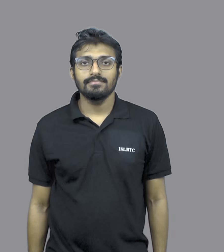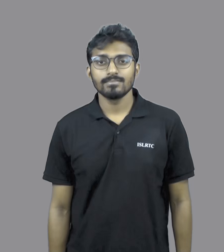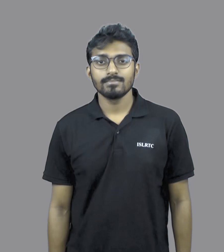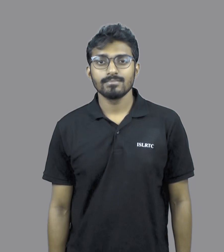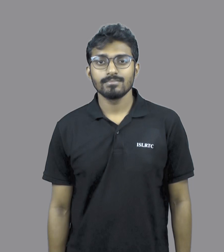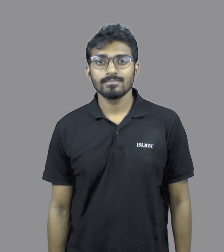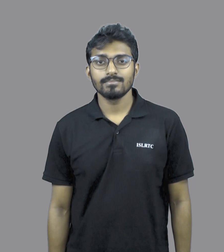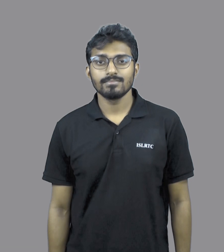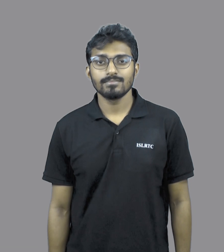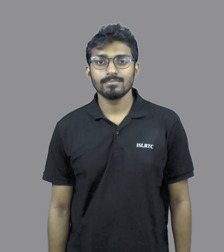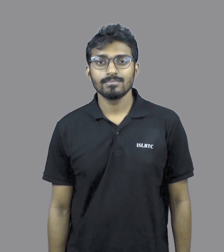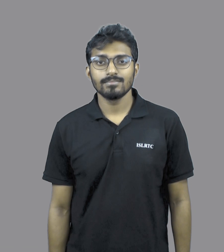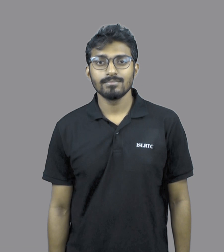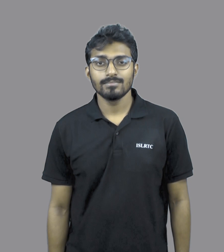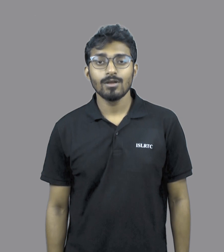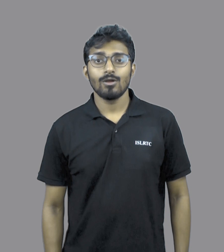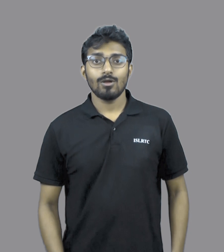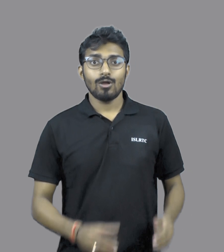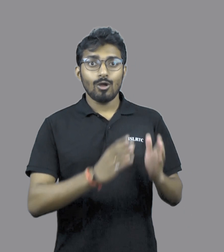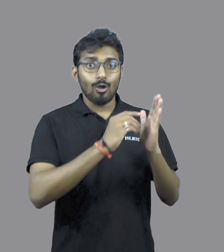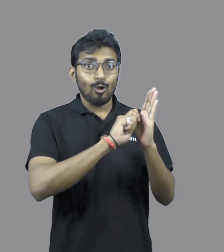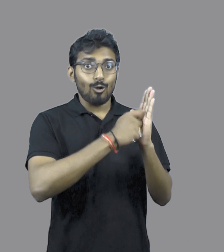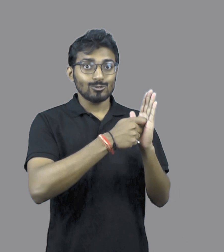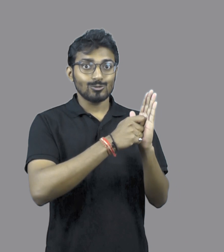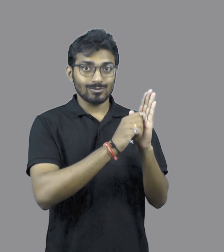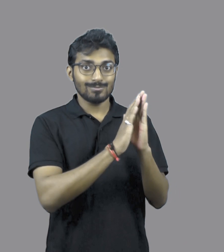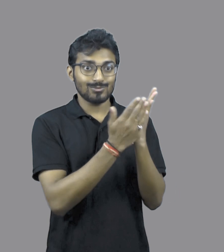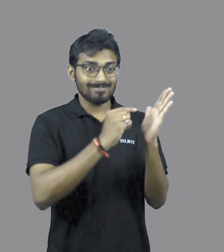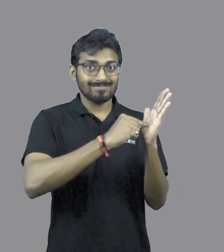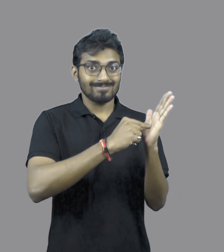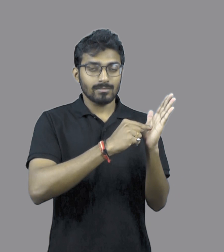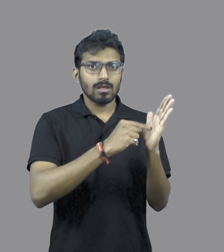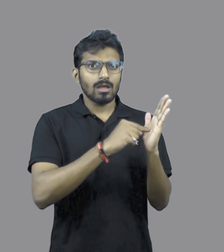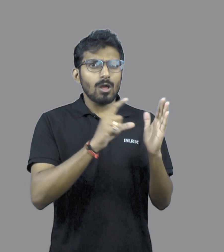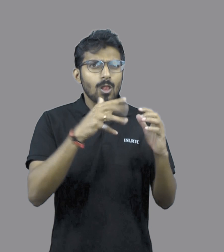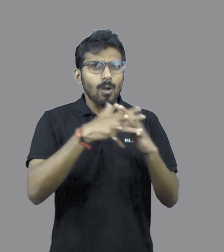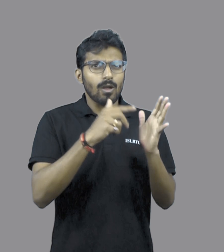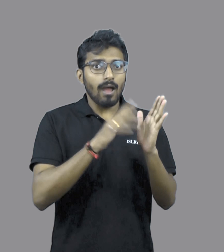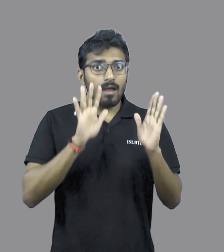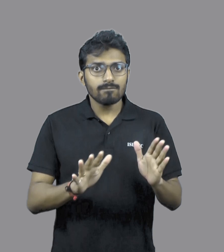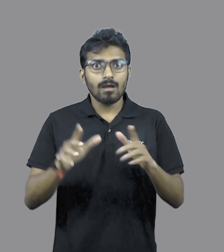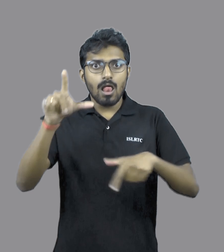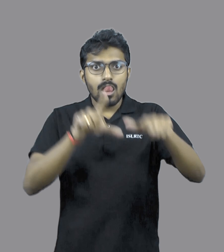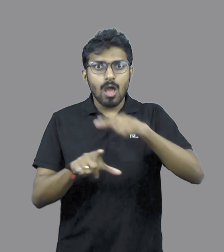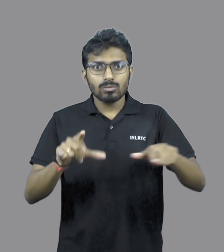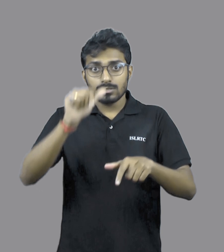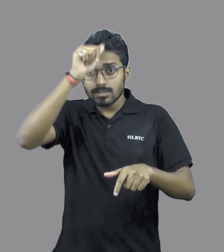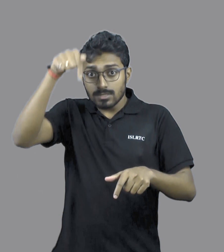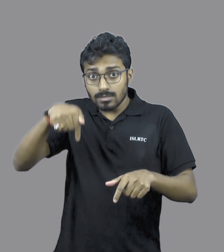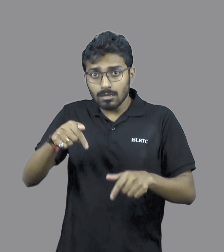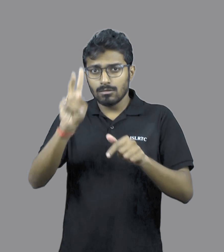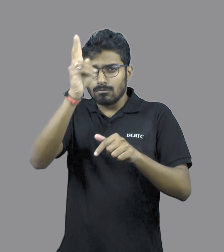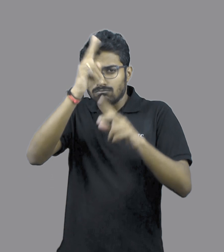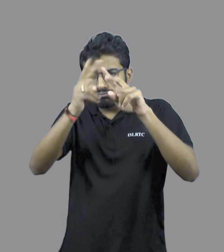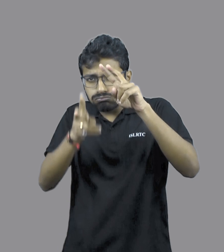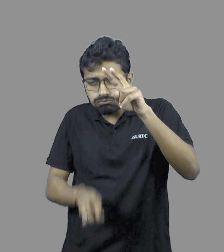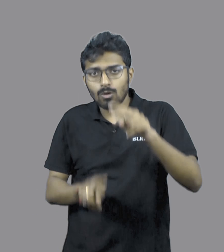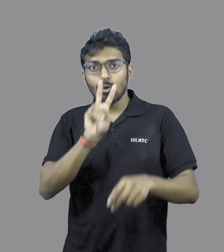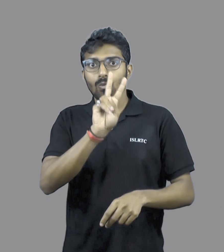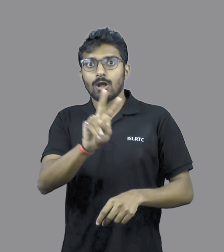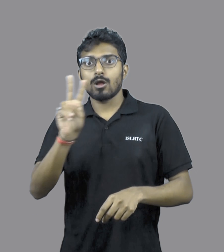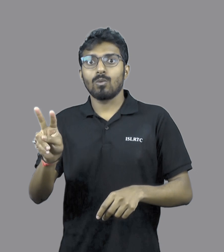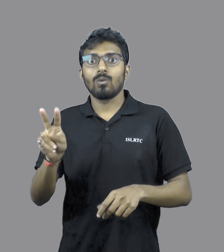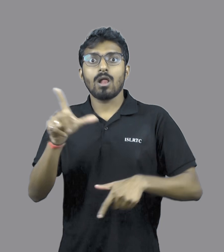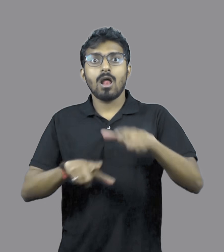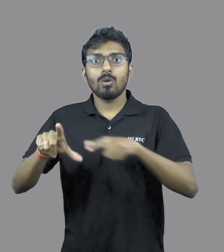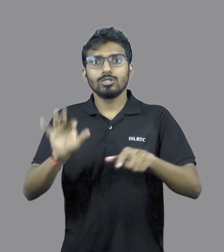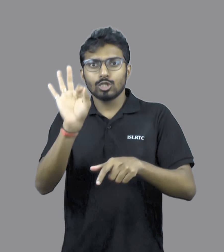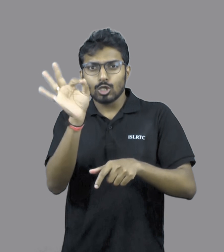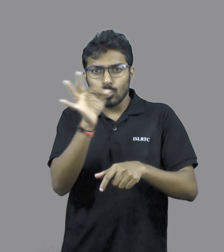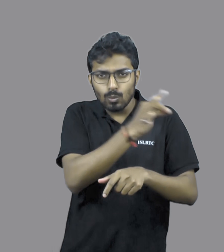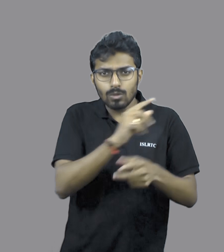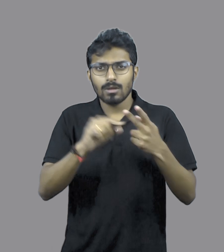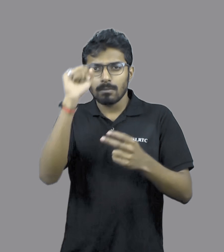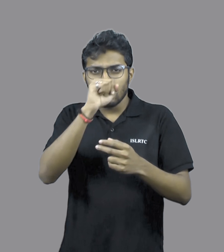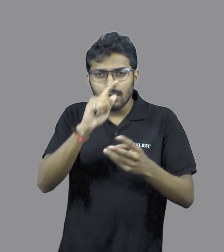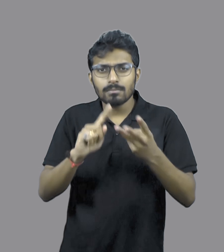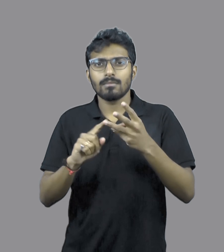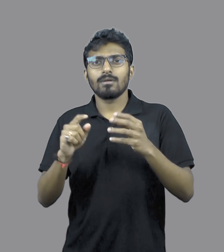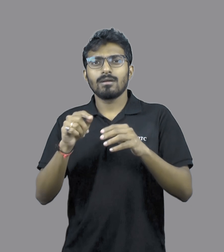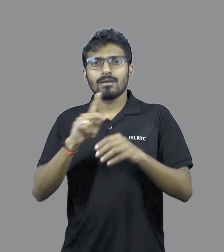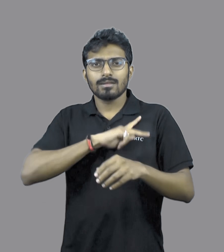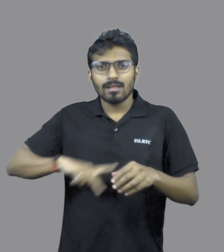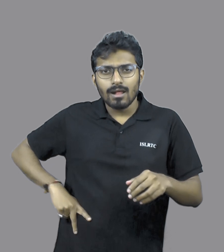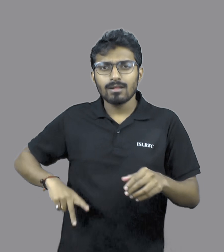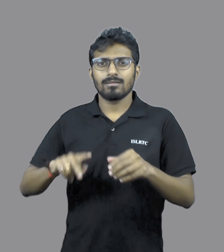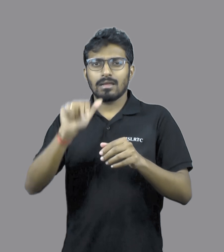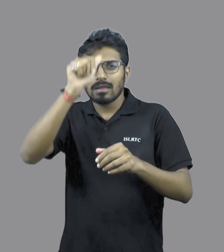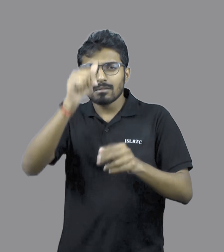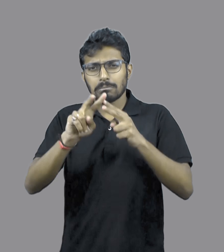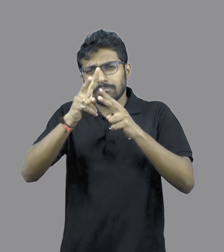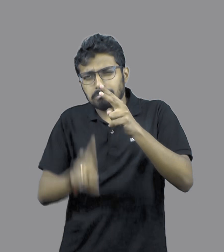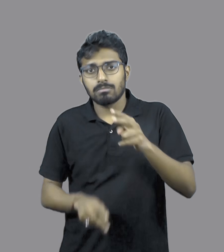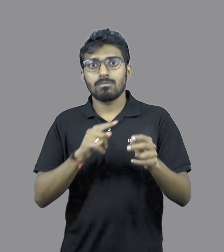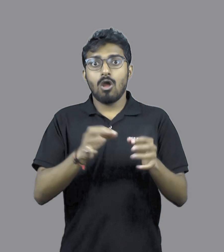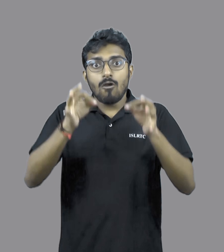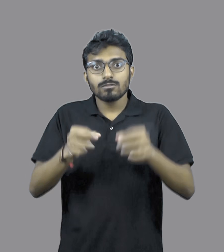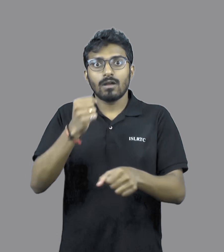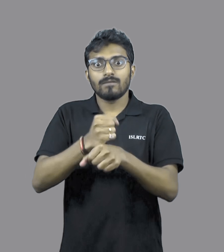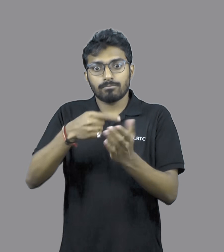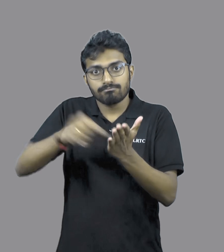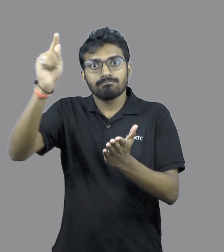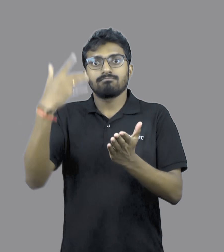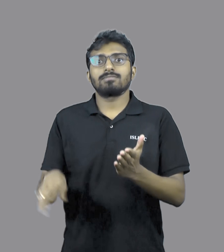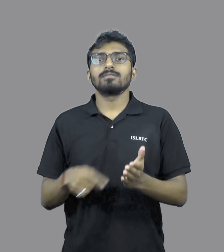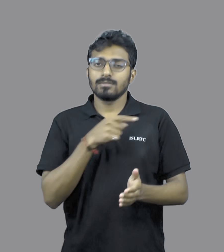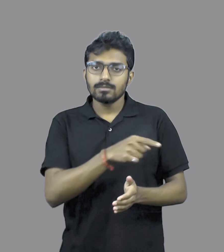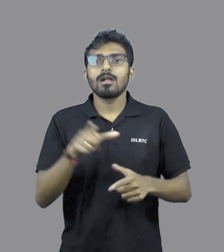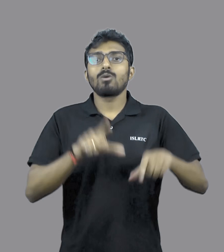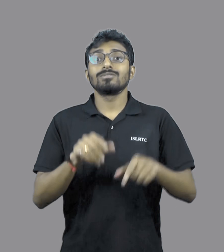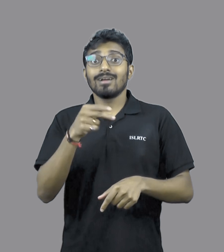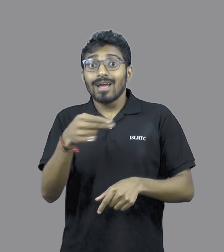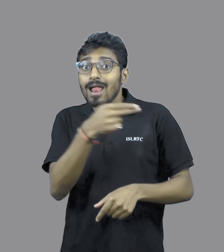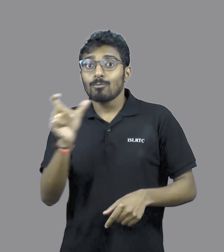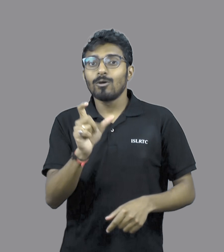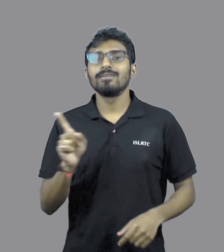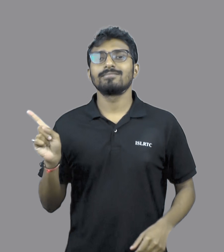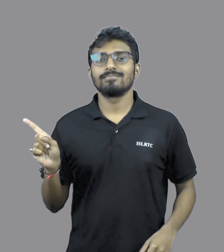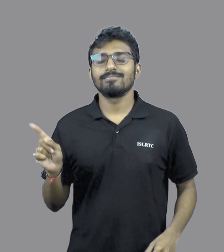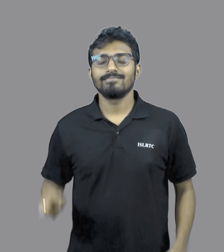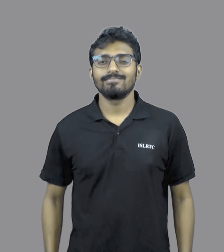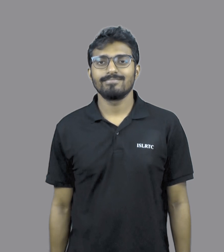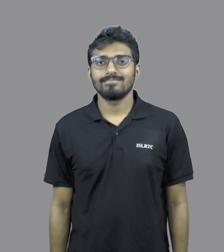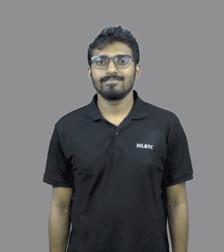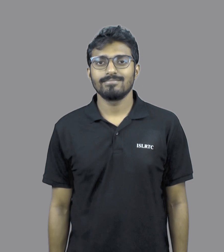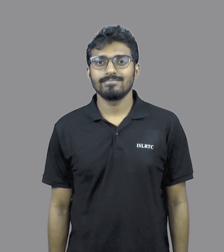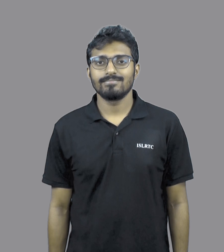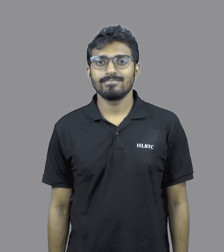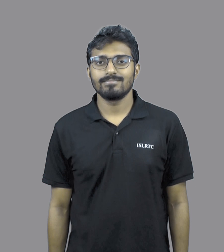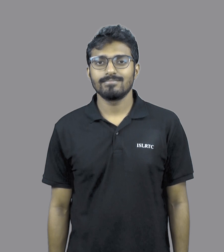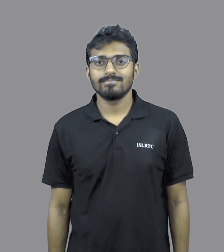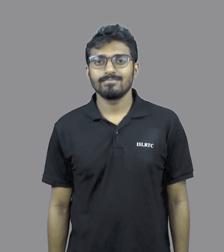Official Language